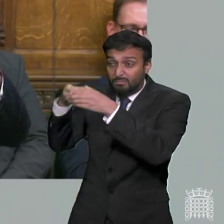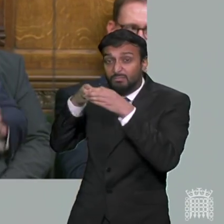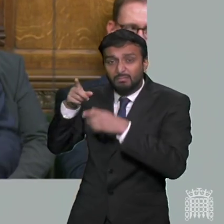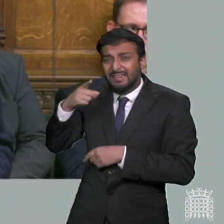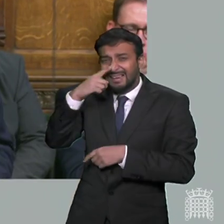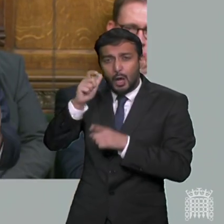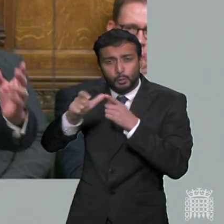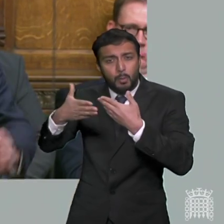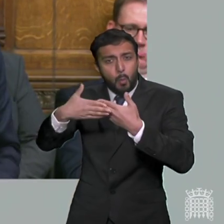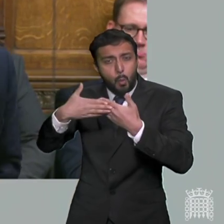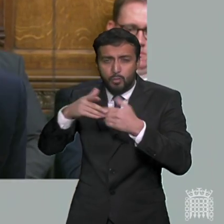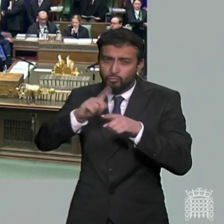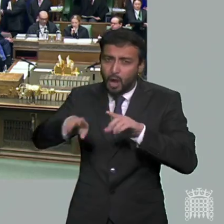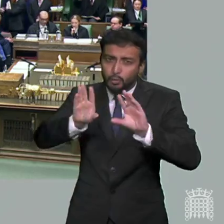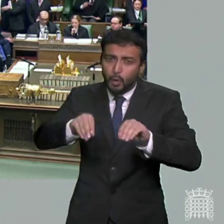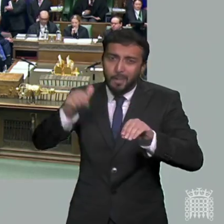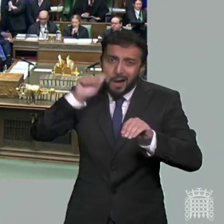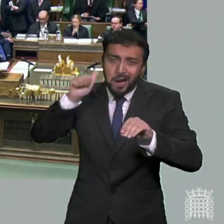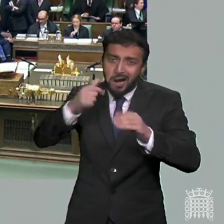Will he meet me to talk about this?